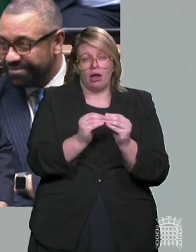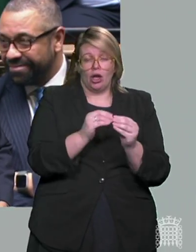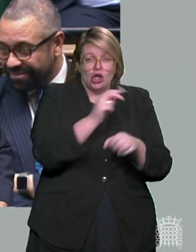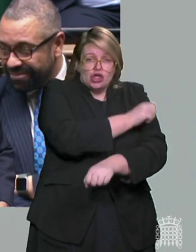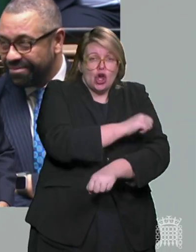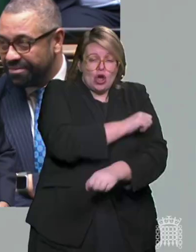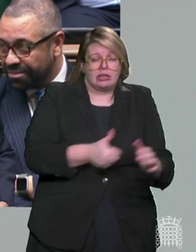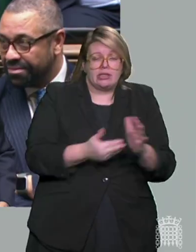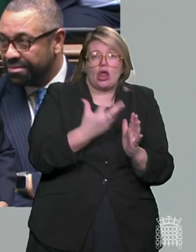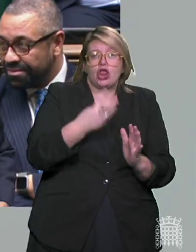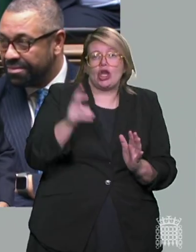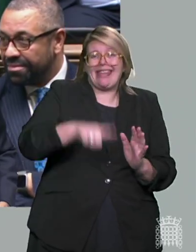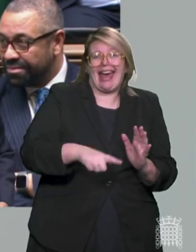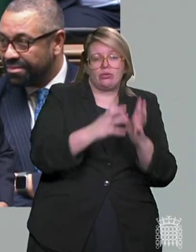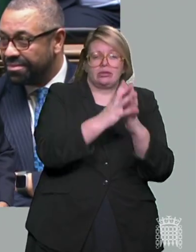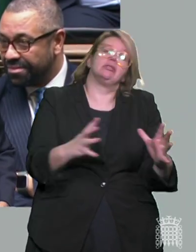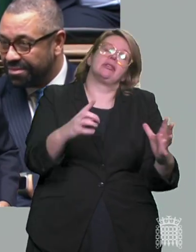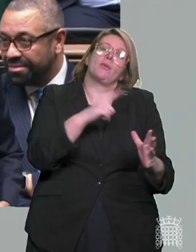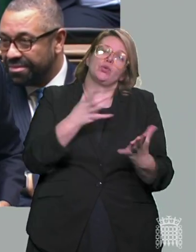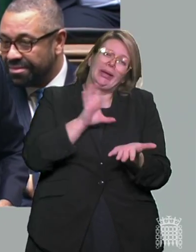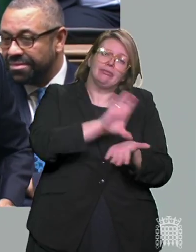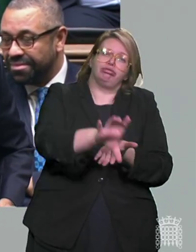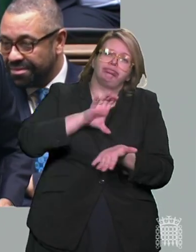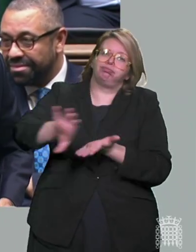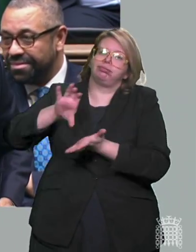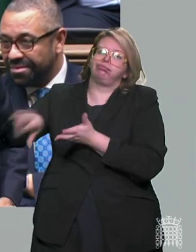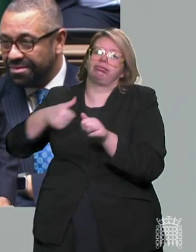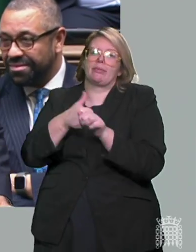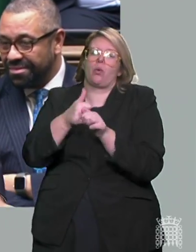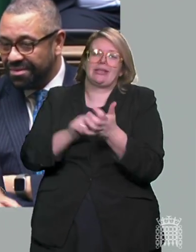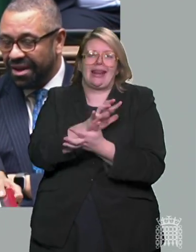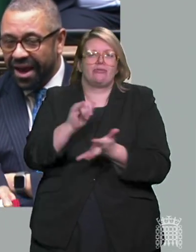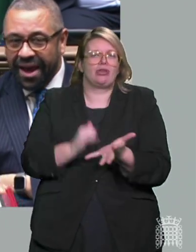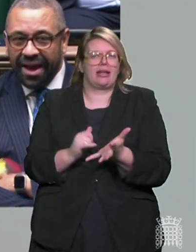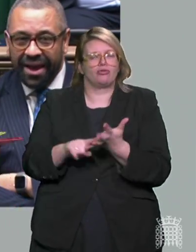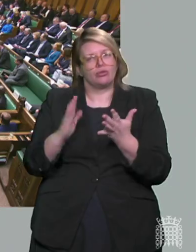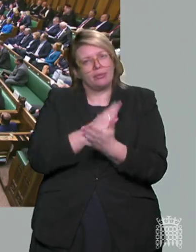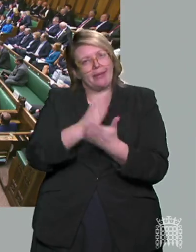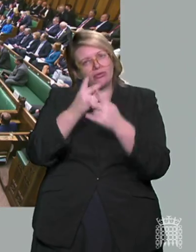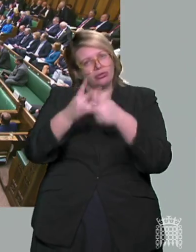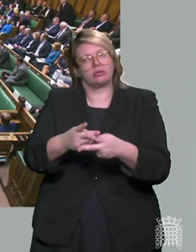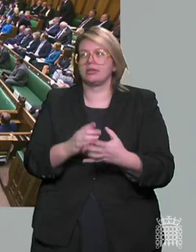That is because we are putting record funding in, backing the NHS and getting patients the care that they need.